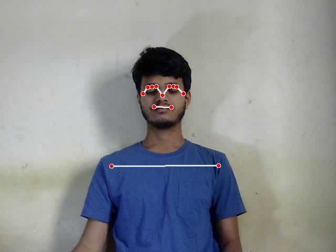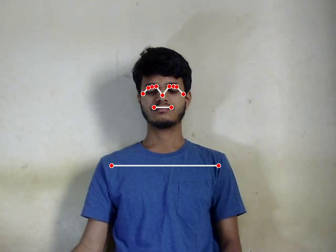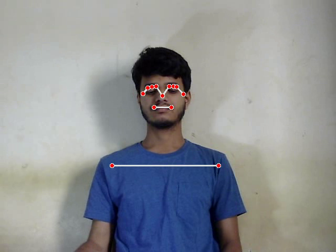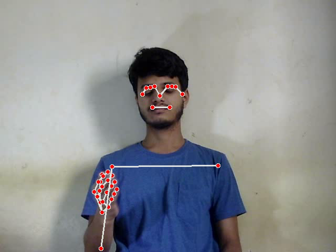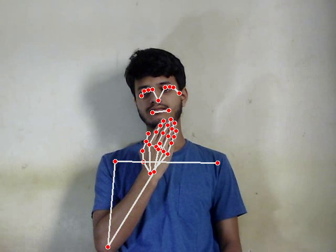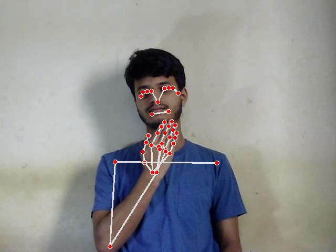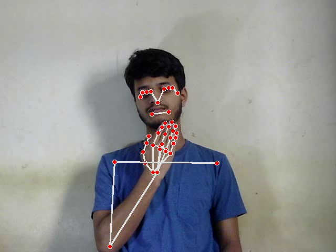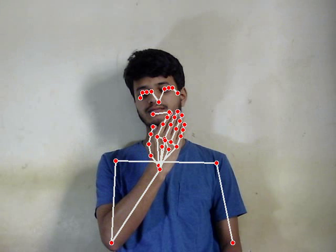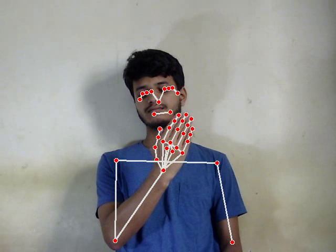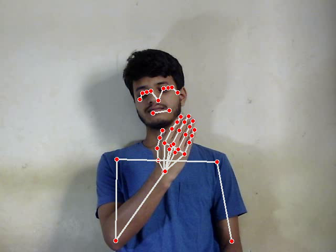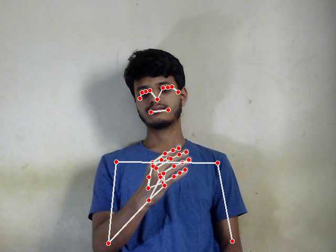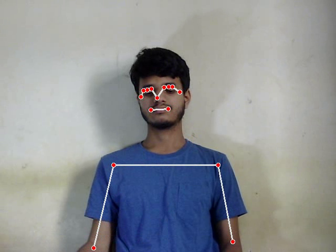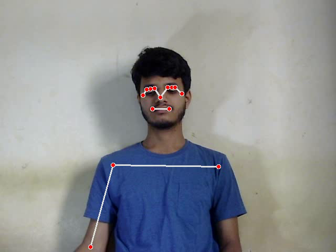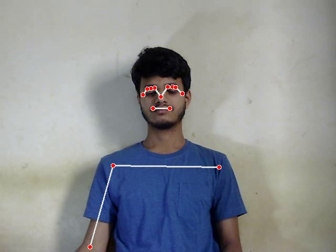thank you